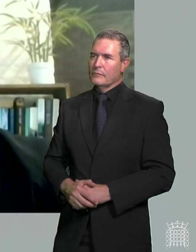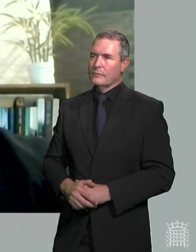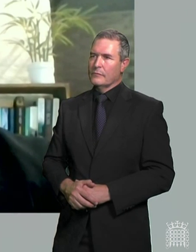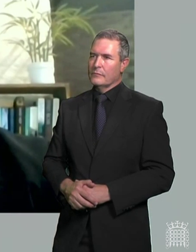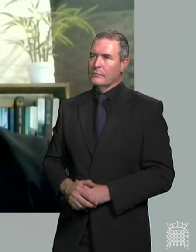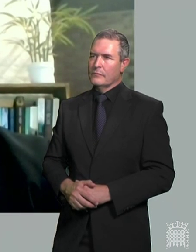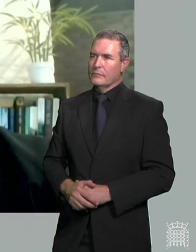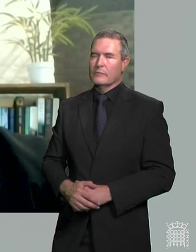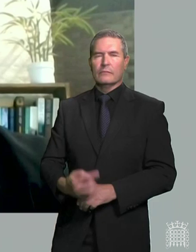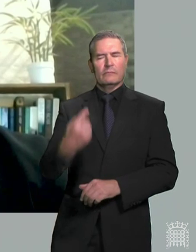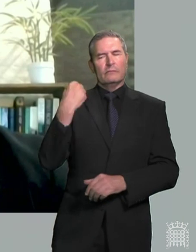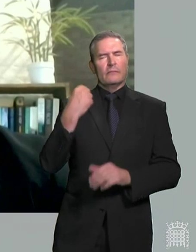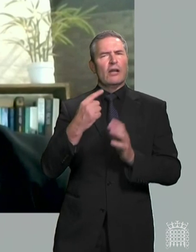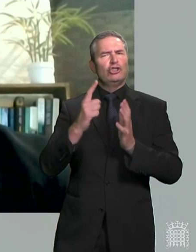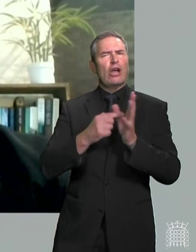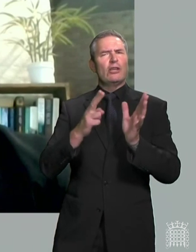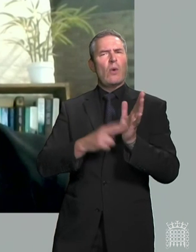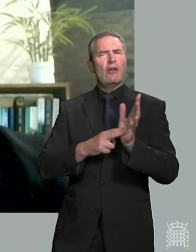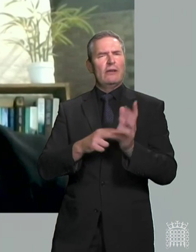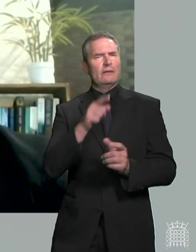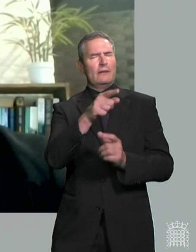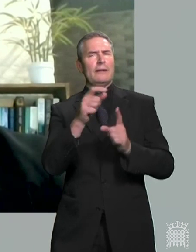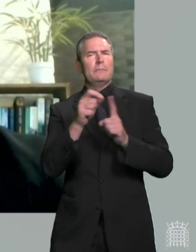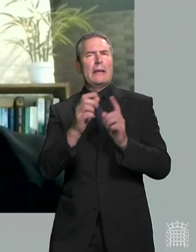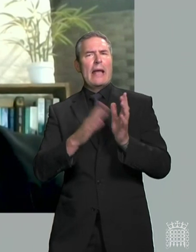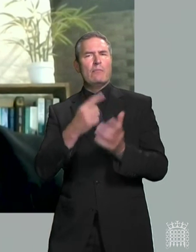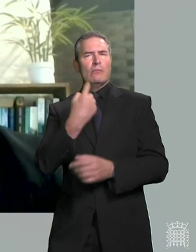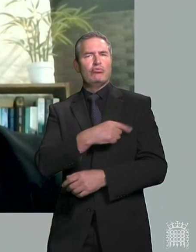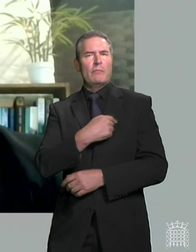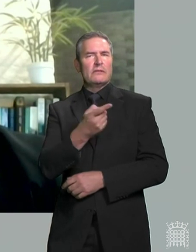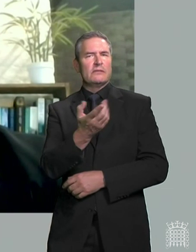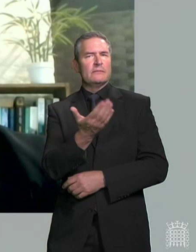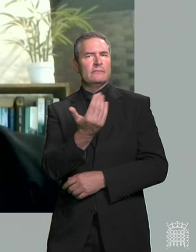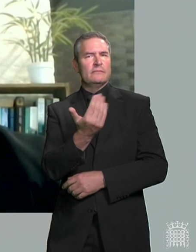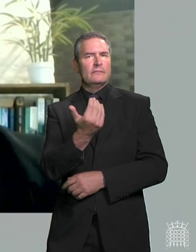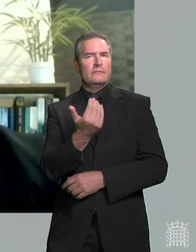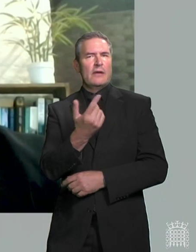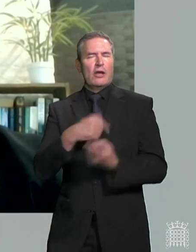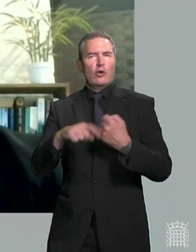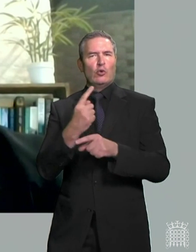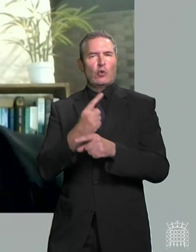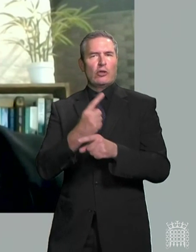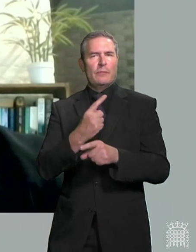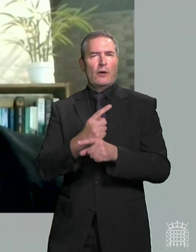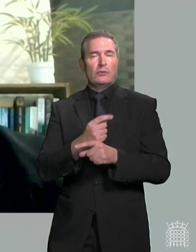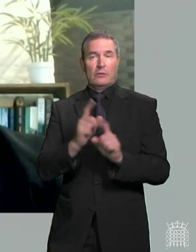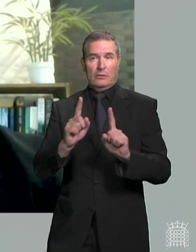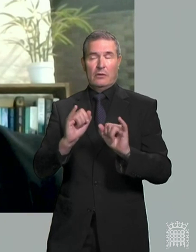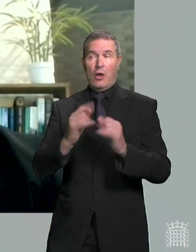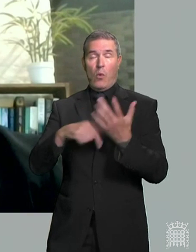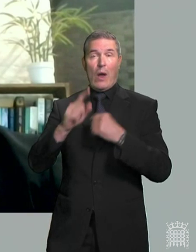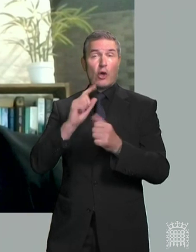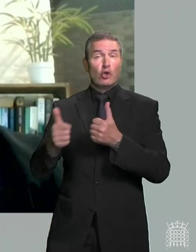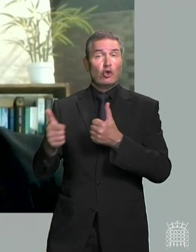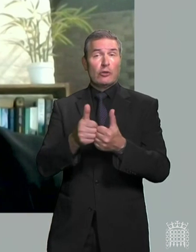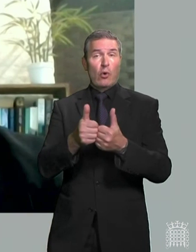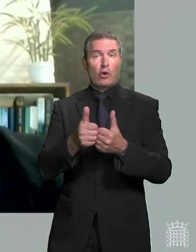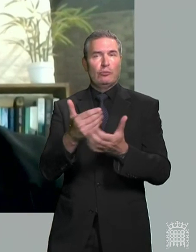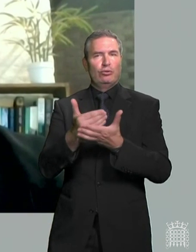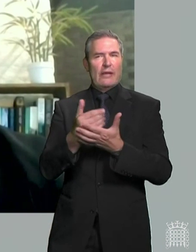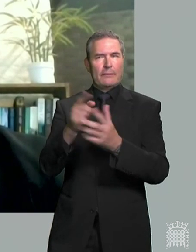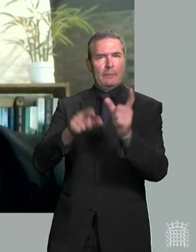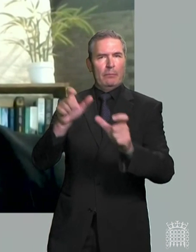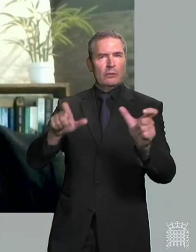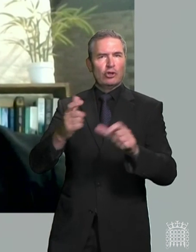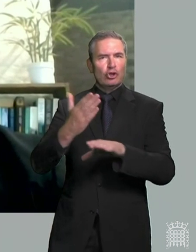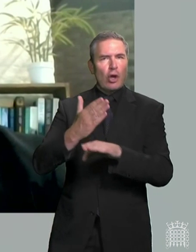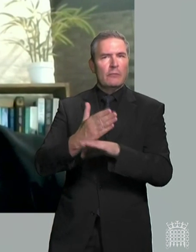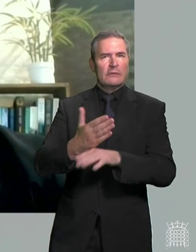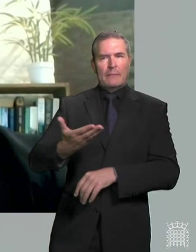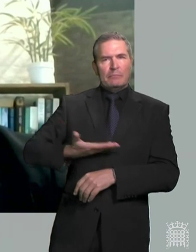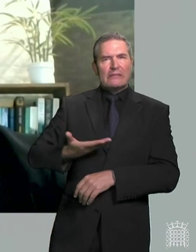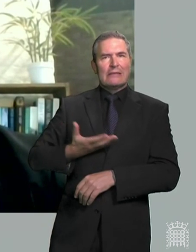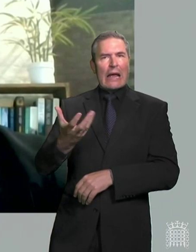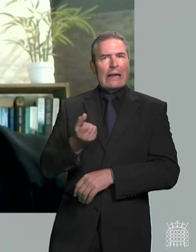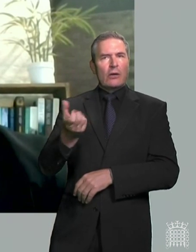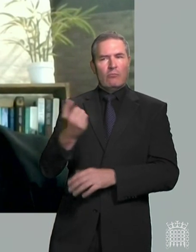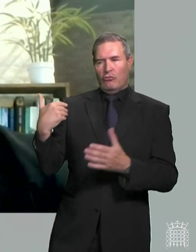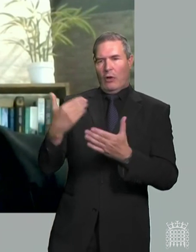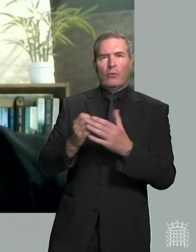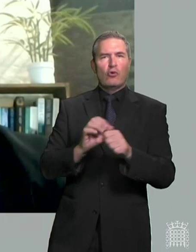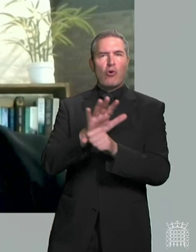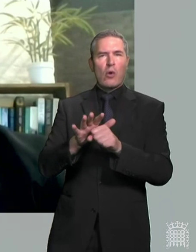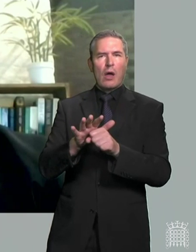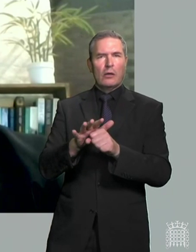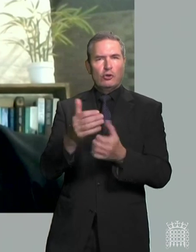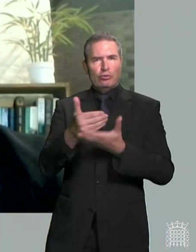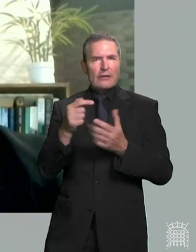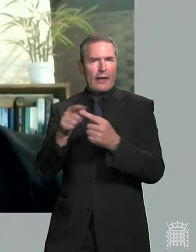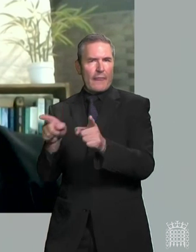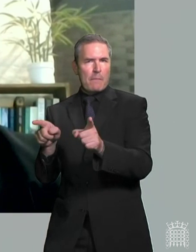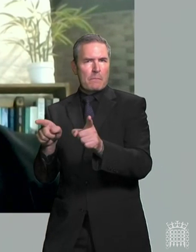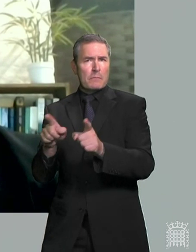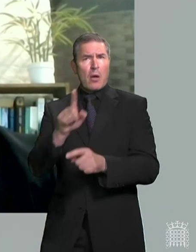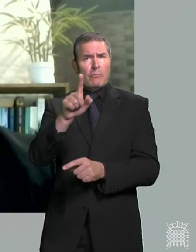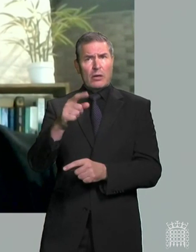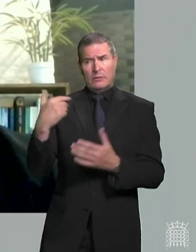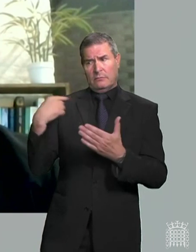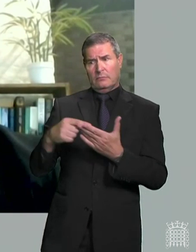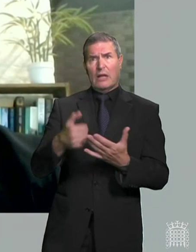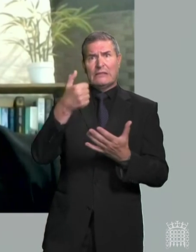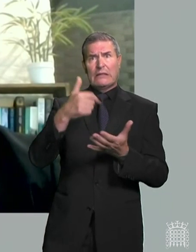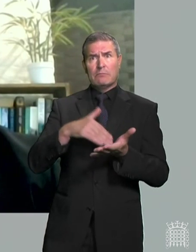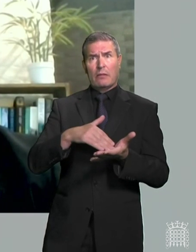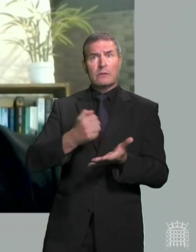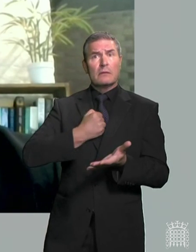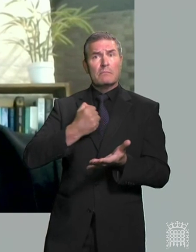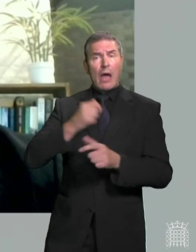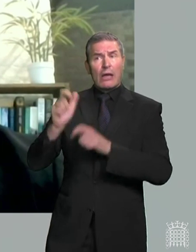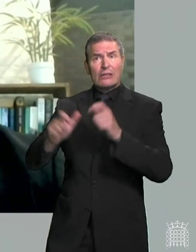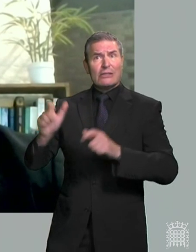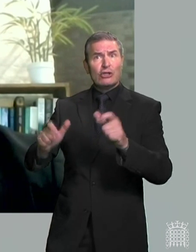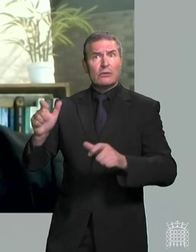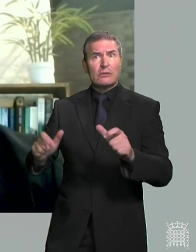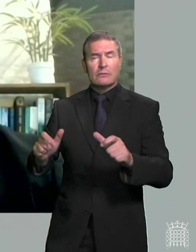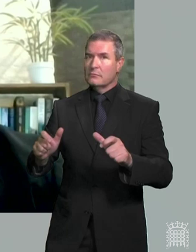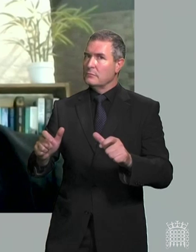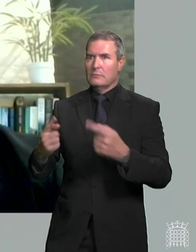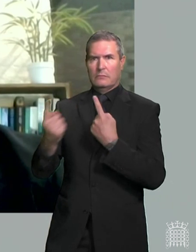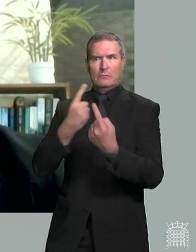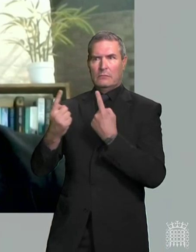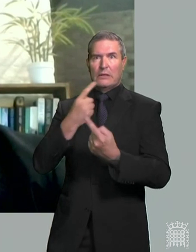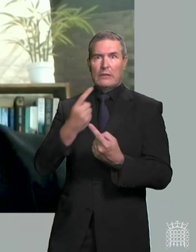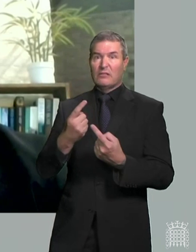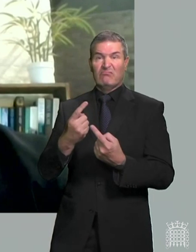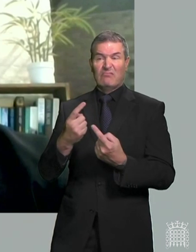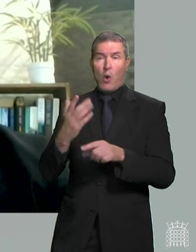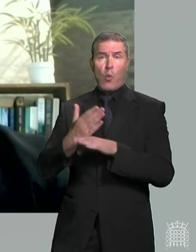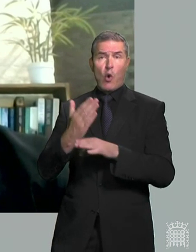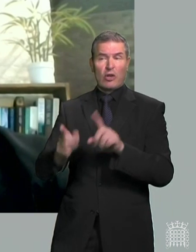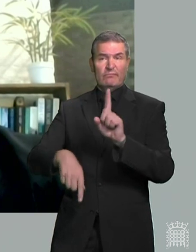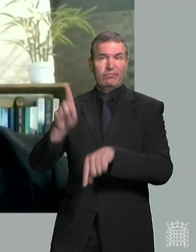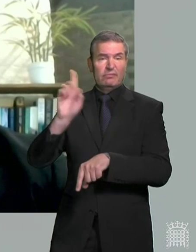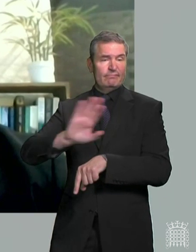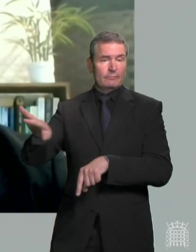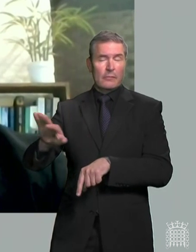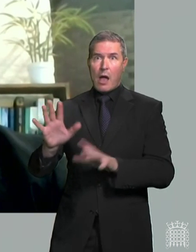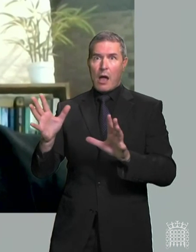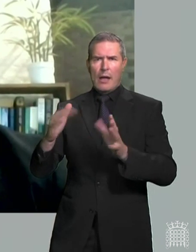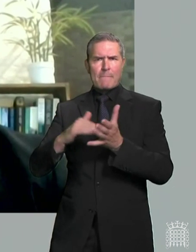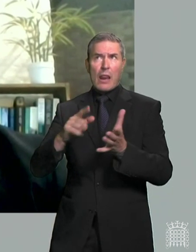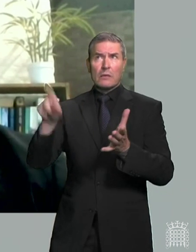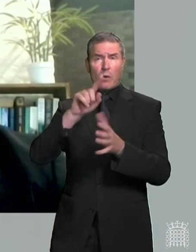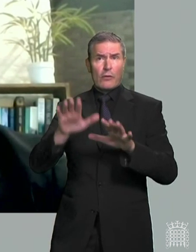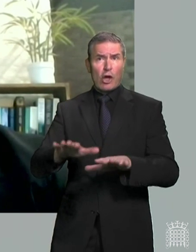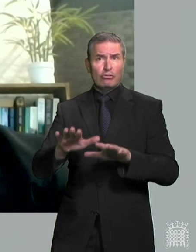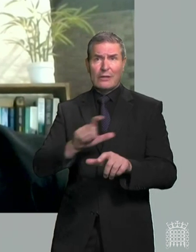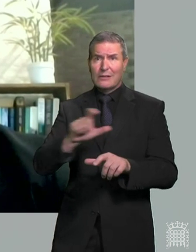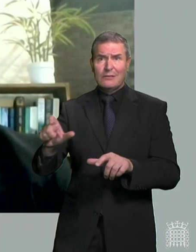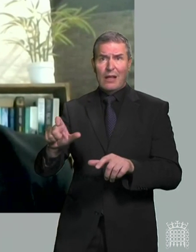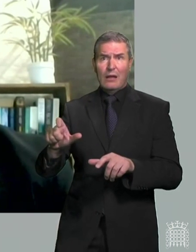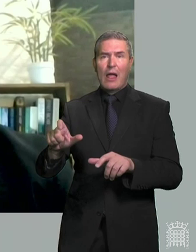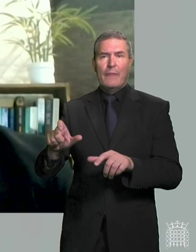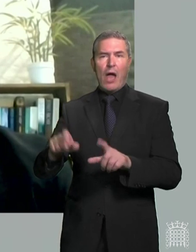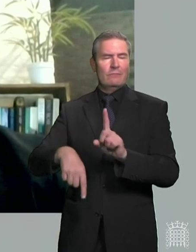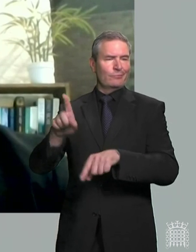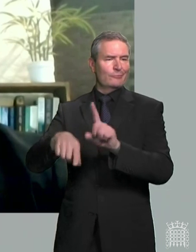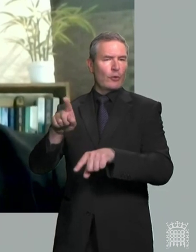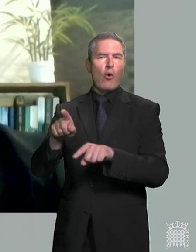In January, the Prime Minister promised me that he would listen to the calls of those that the Government had excluded from vital support to protect their jobs, businesses and incomes during the coronavirus pandemic, yet over the last six months many of my constituents have still been coming to tell me that they have been shut off and ignored, and millions across the country continue to be excluded.